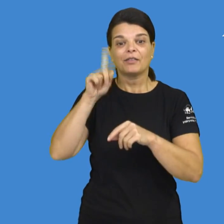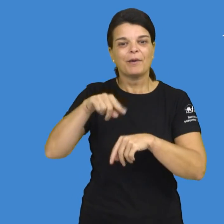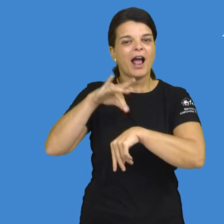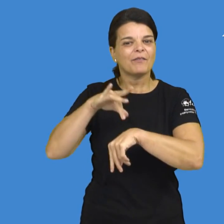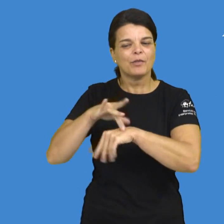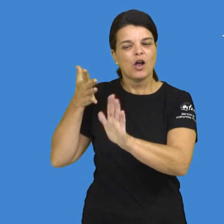enfermo